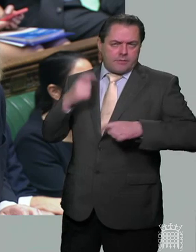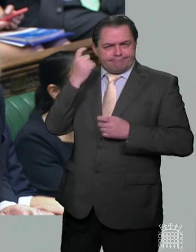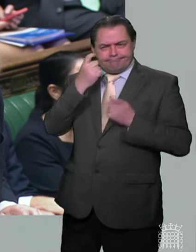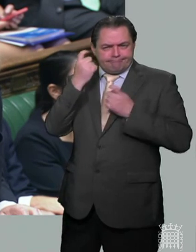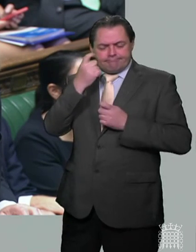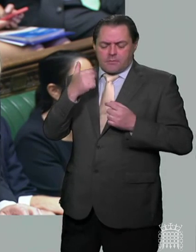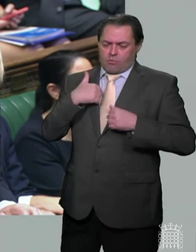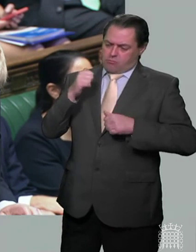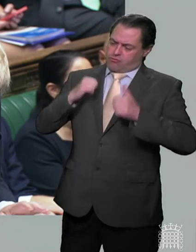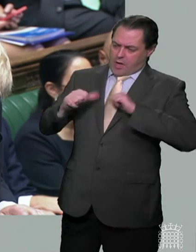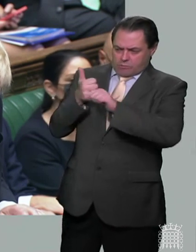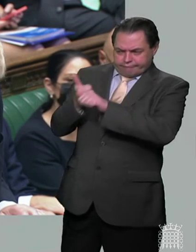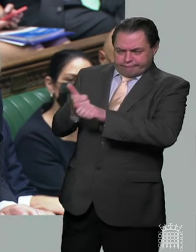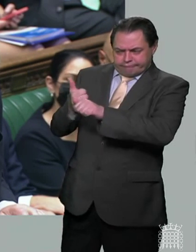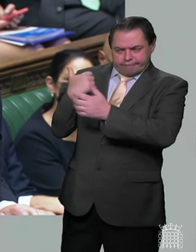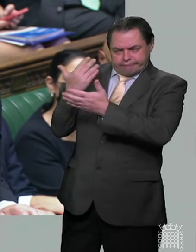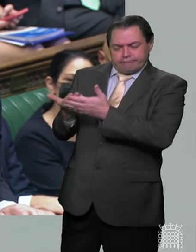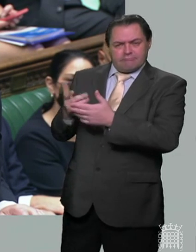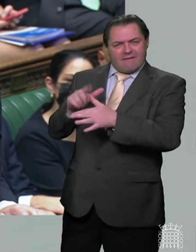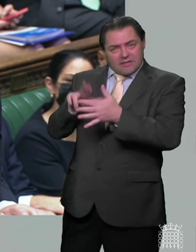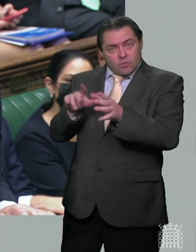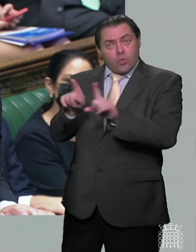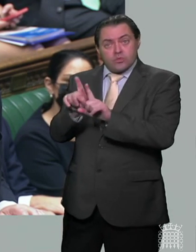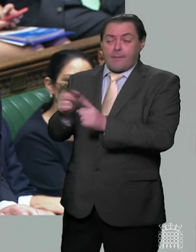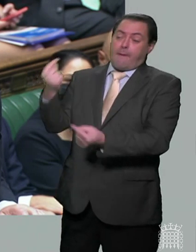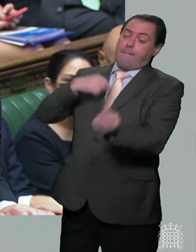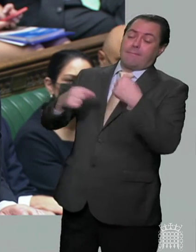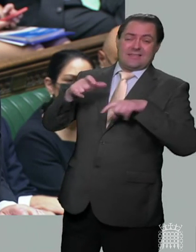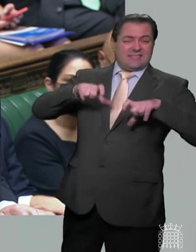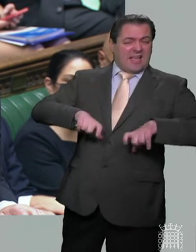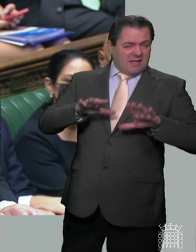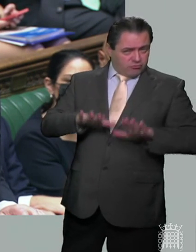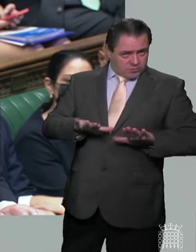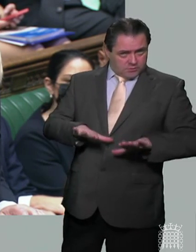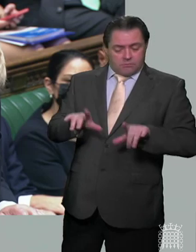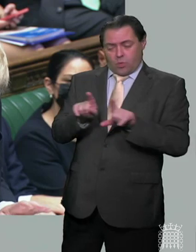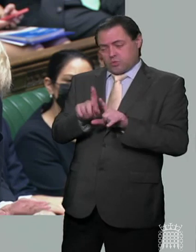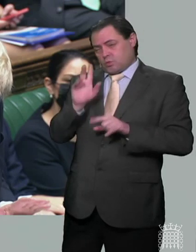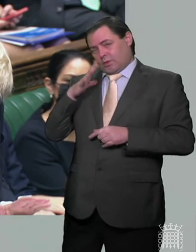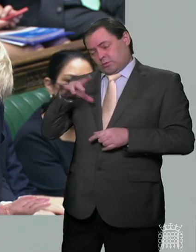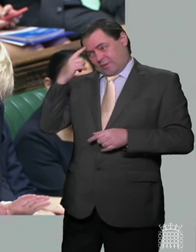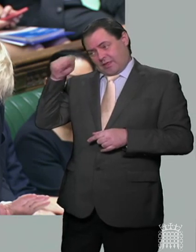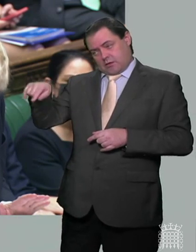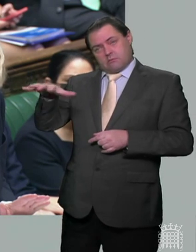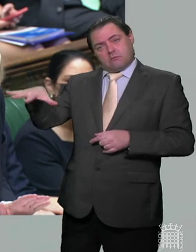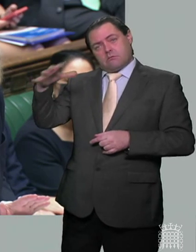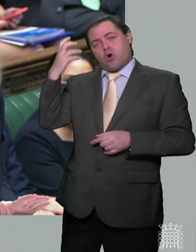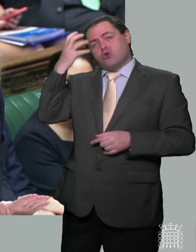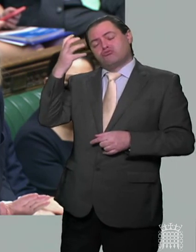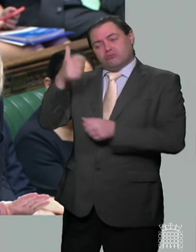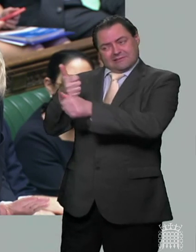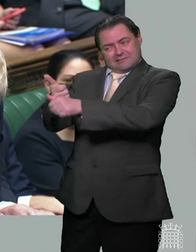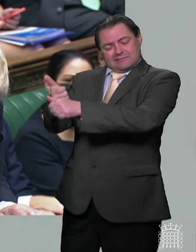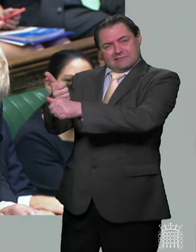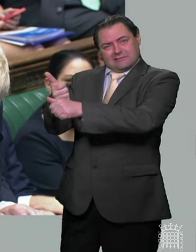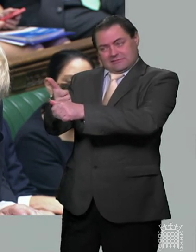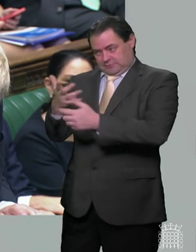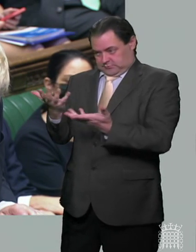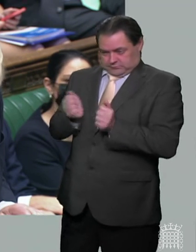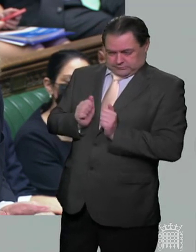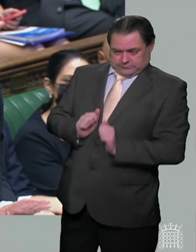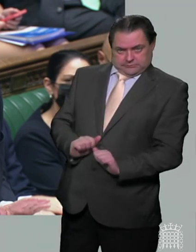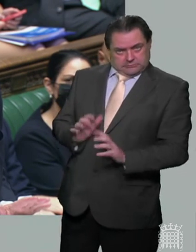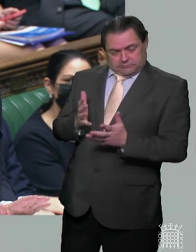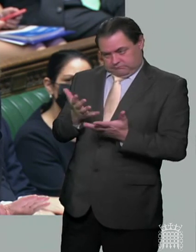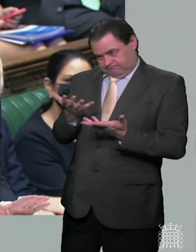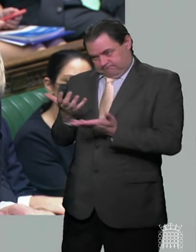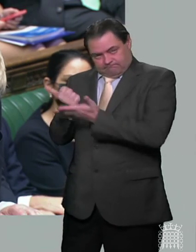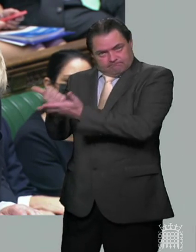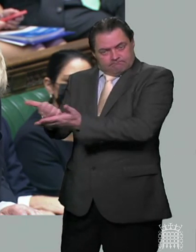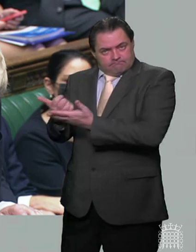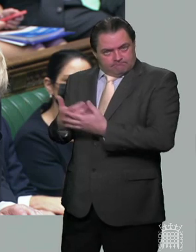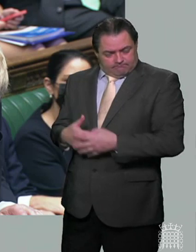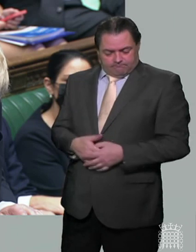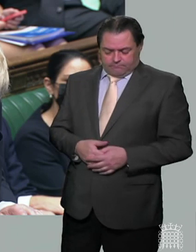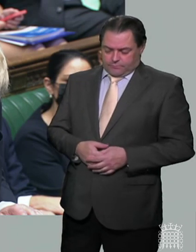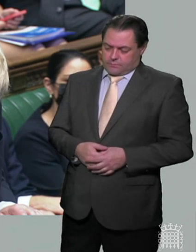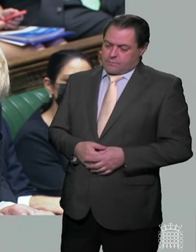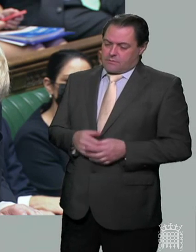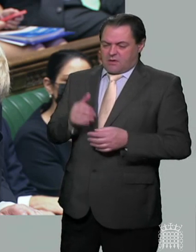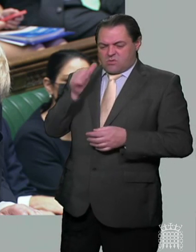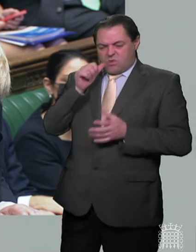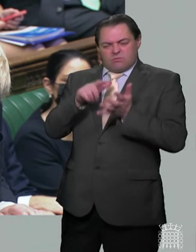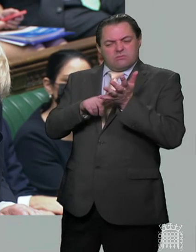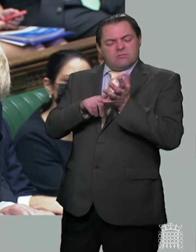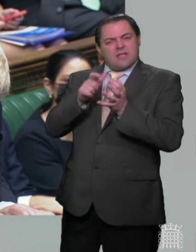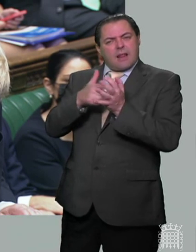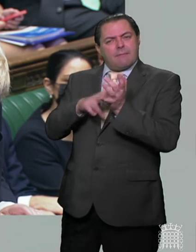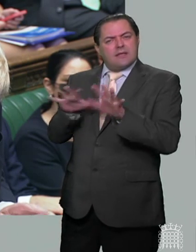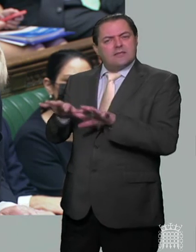We are proud of what we have done to welcome people from Afghanistan, but we must do everything we can also to mitigate the consequences, for the people of Afghanistan, of the Taliban takeover.